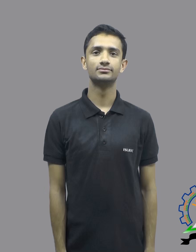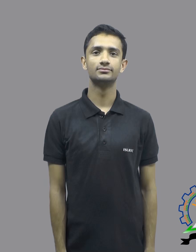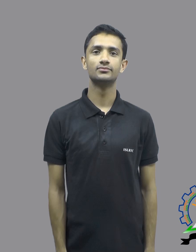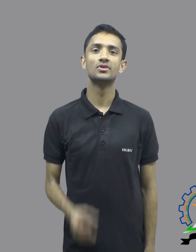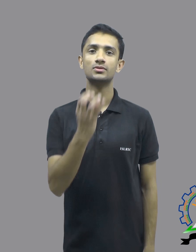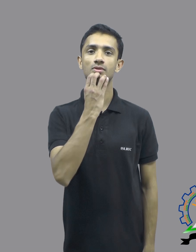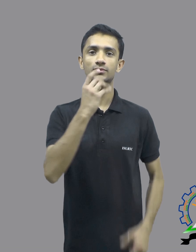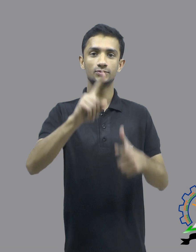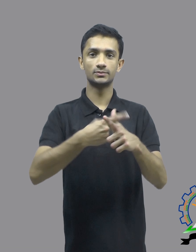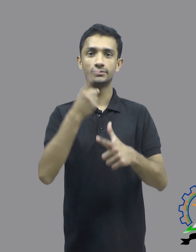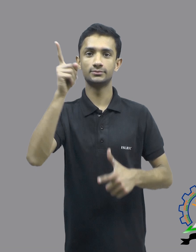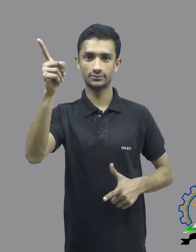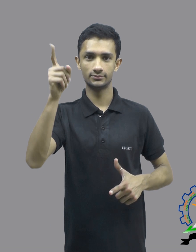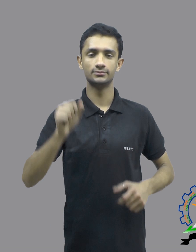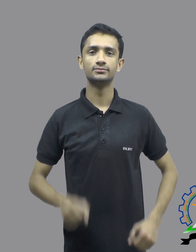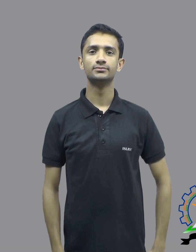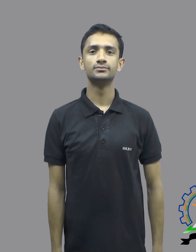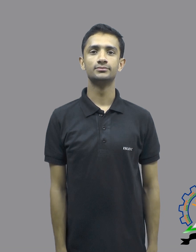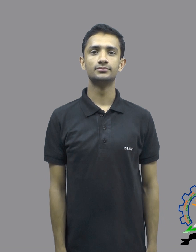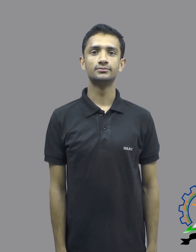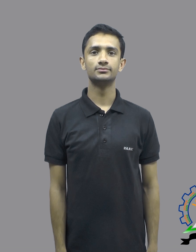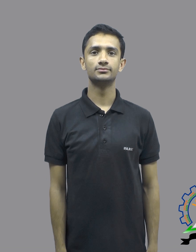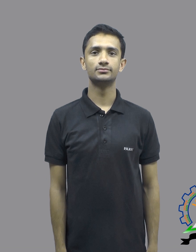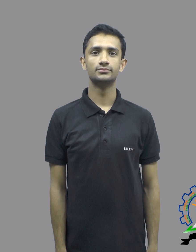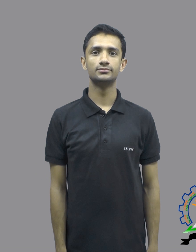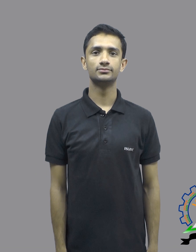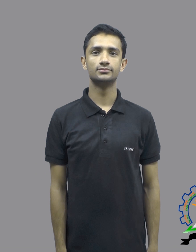Jaipur